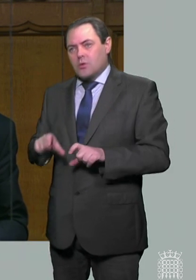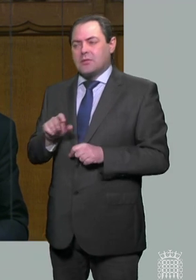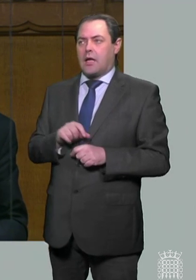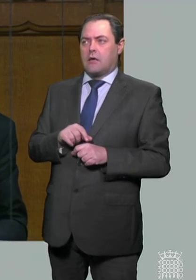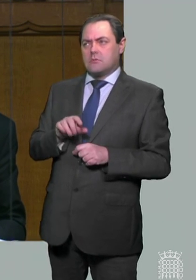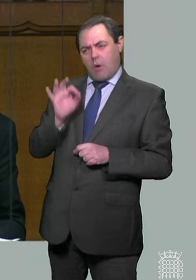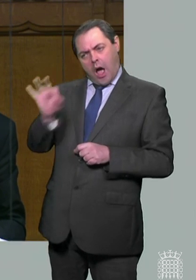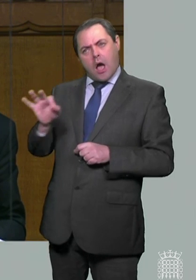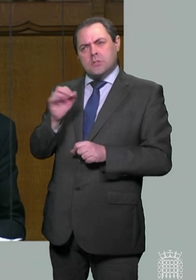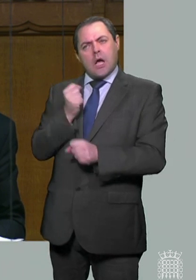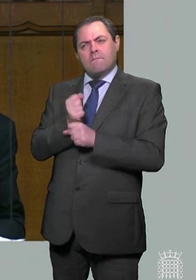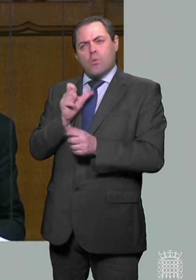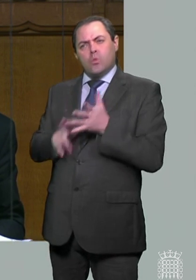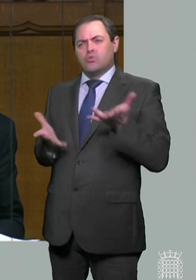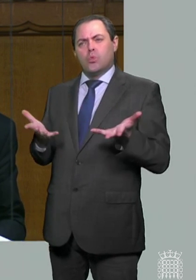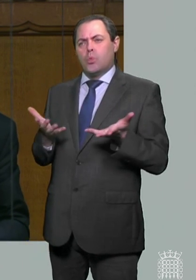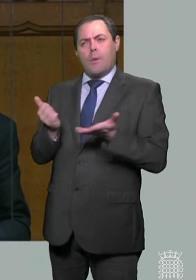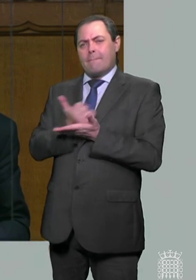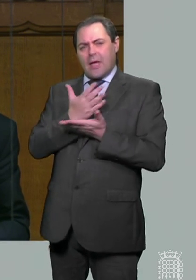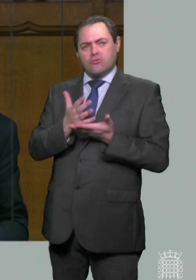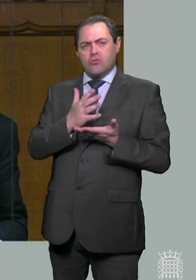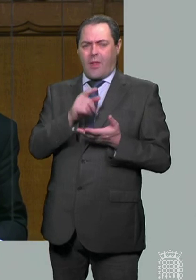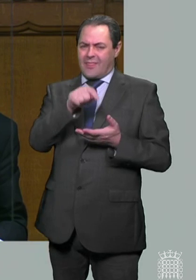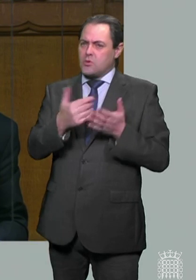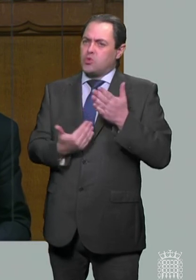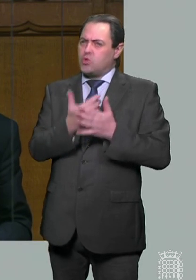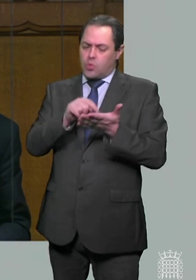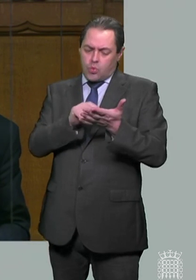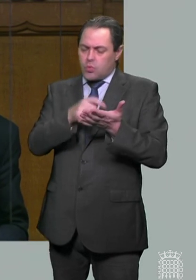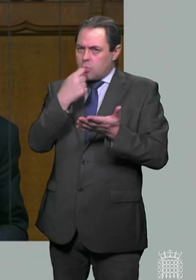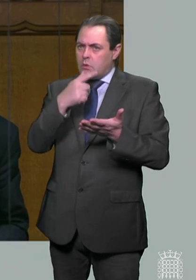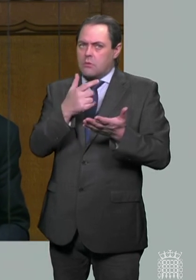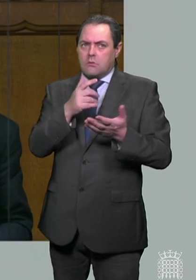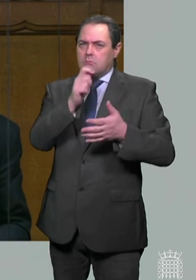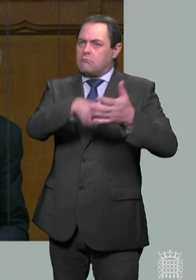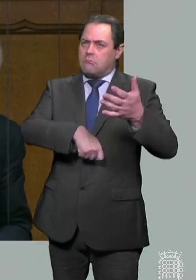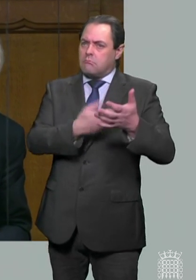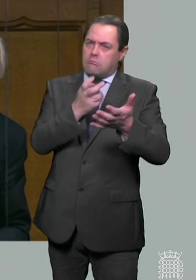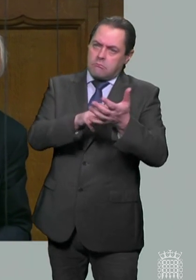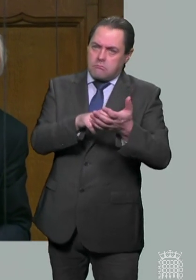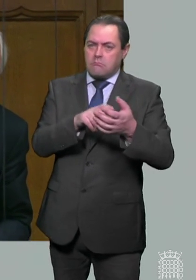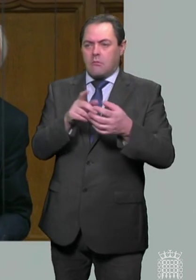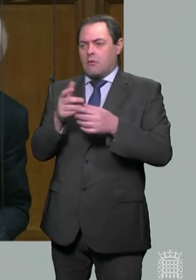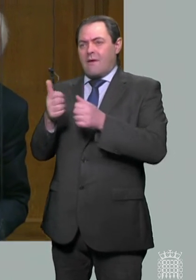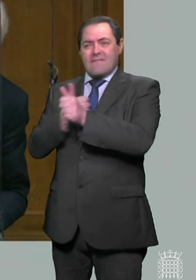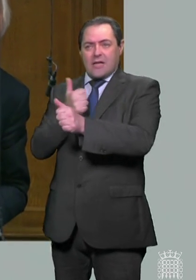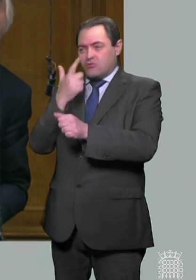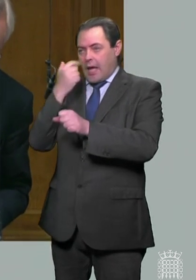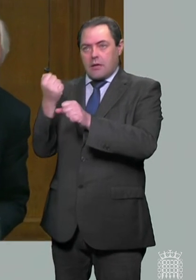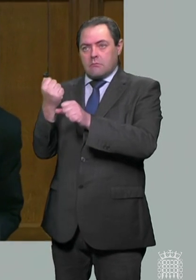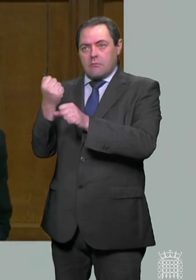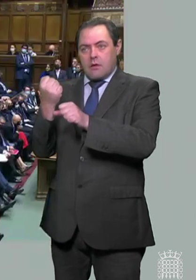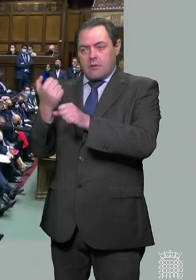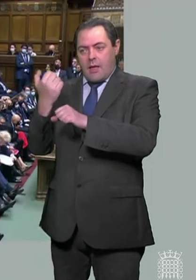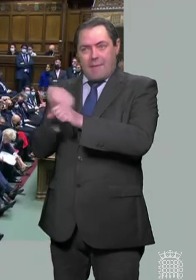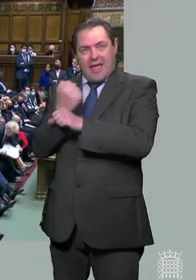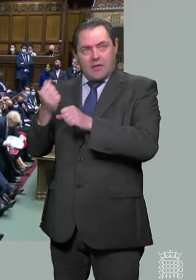What are the Government doing in the short term to secure supplies of this revolutionary treatment and in the long-term to enable the building of factories to produce it in Britain?